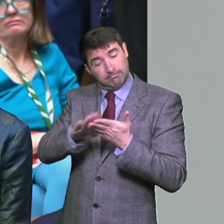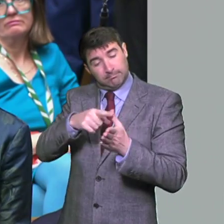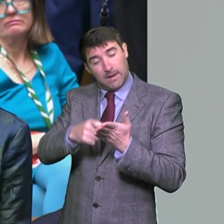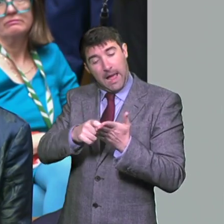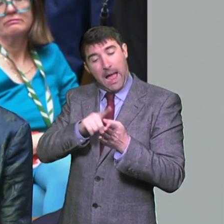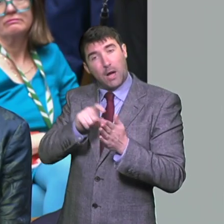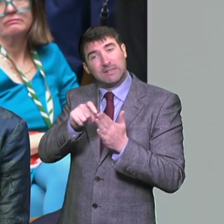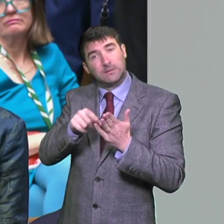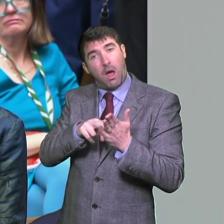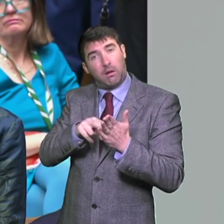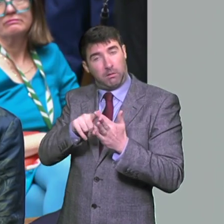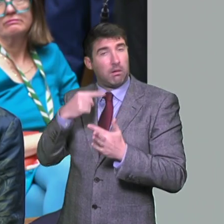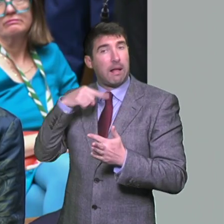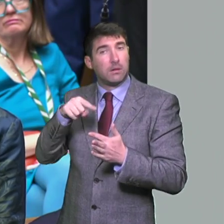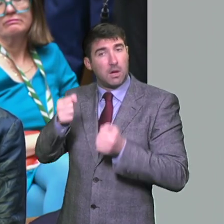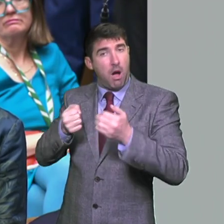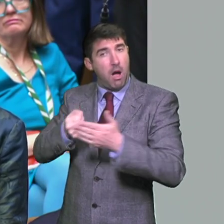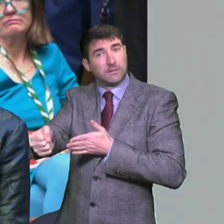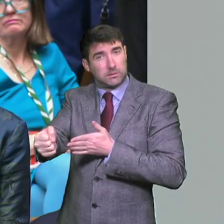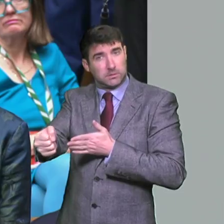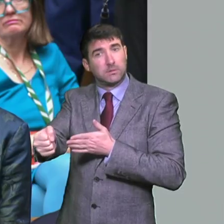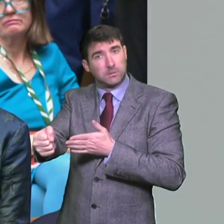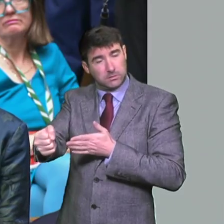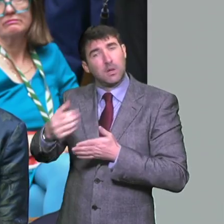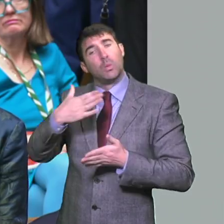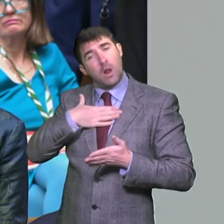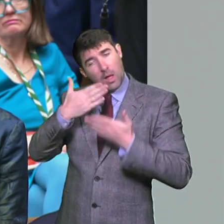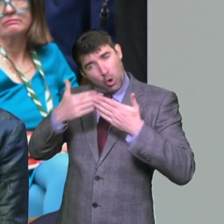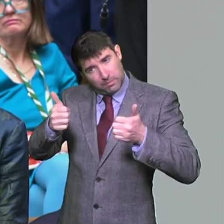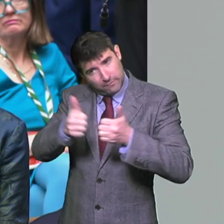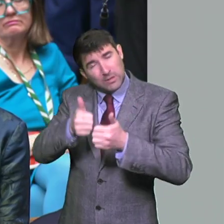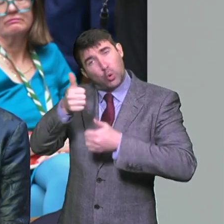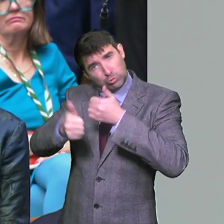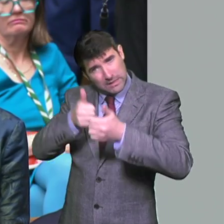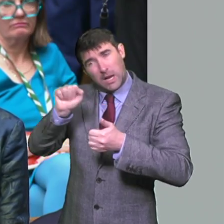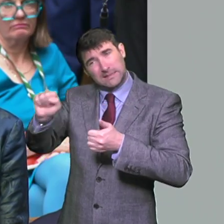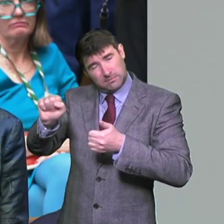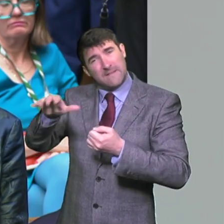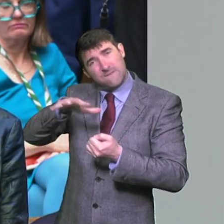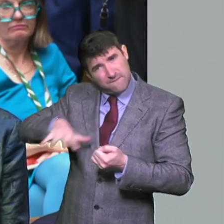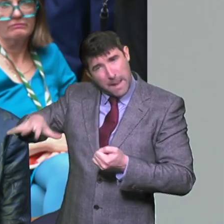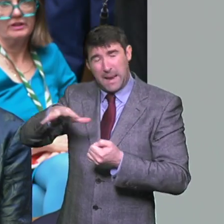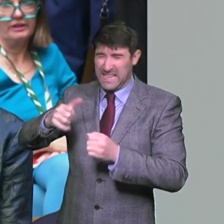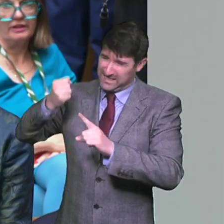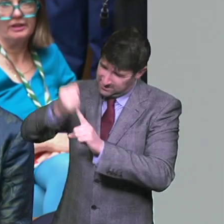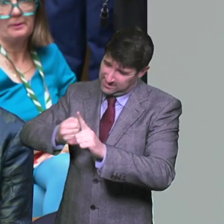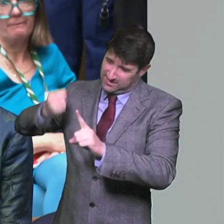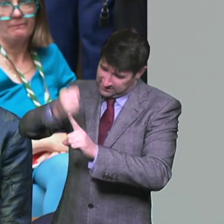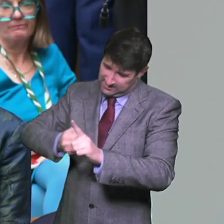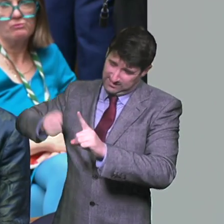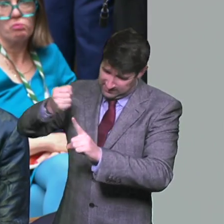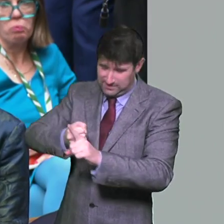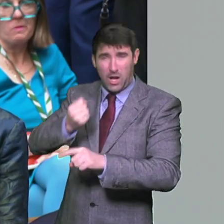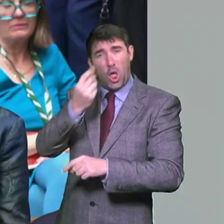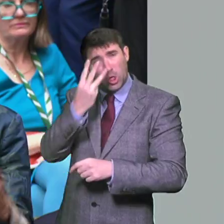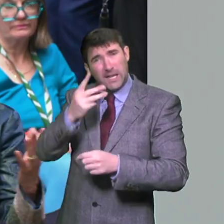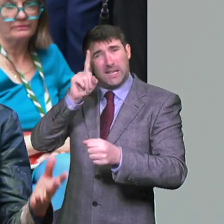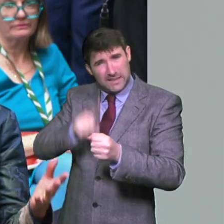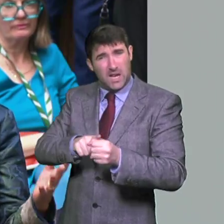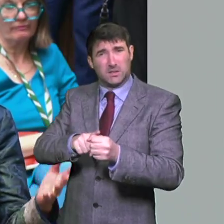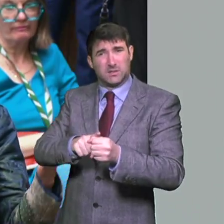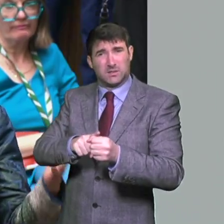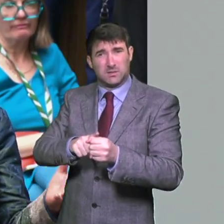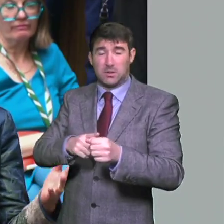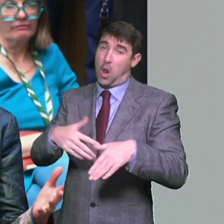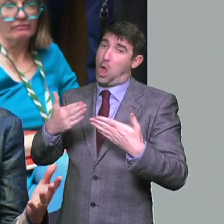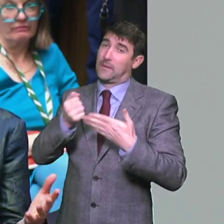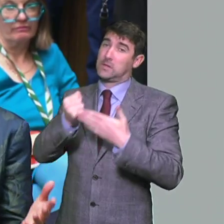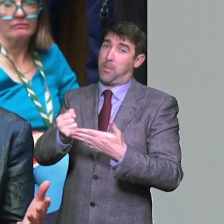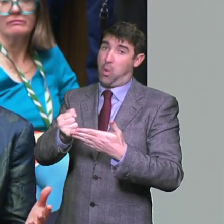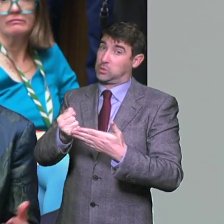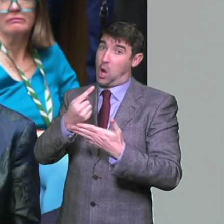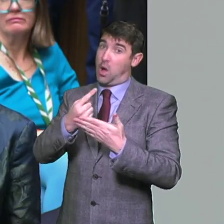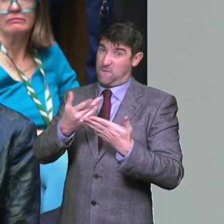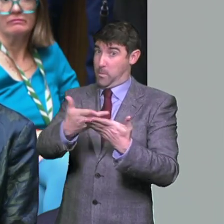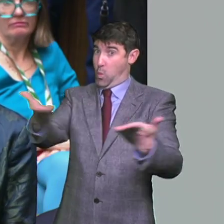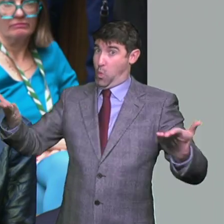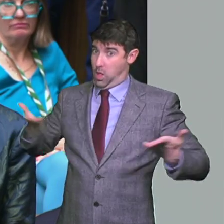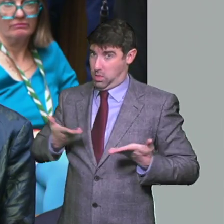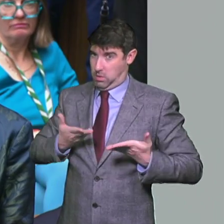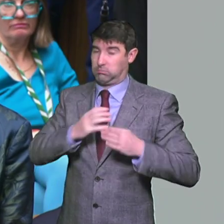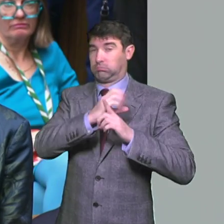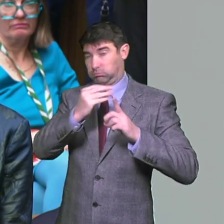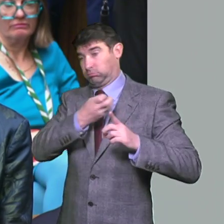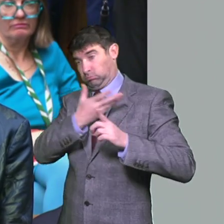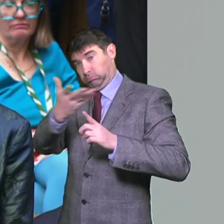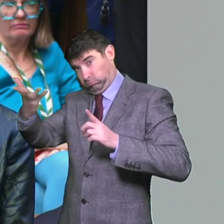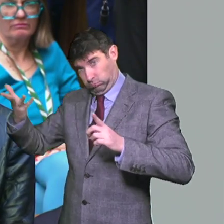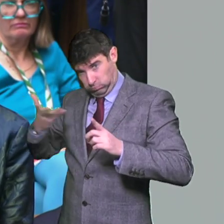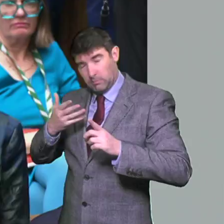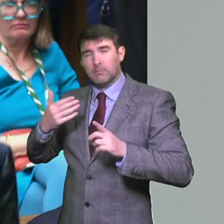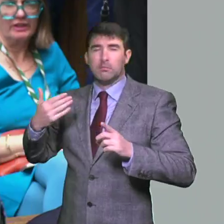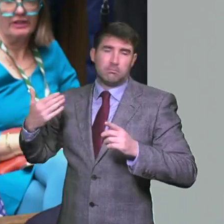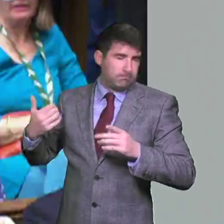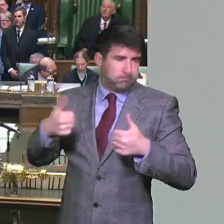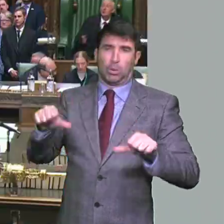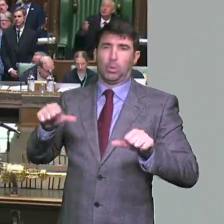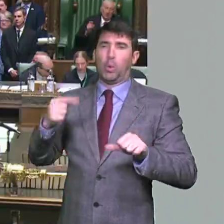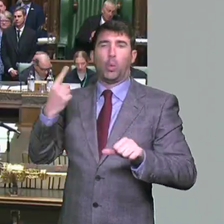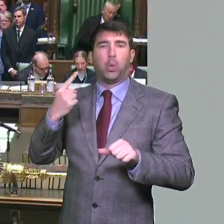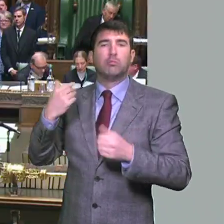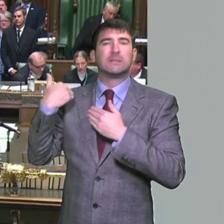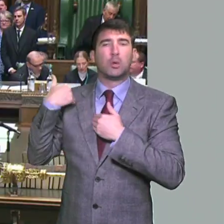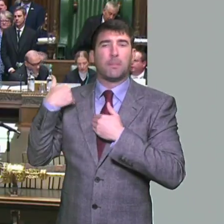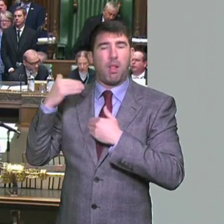Will my right honourable Friend join me in congratulating Harry Dunn’s family on the incredible campaign they have run for more than three years, with huge support from all colleagues across the House, and on finally achieving justice for Harry?